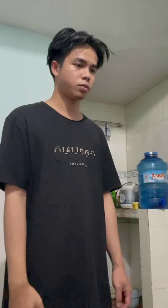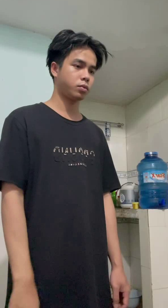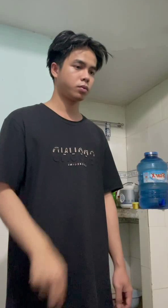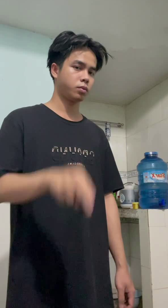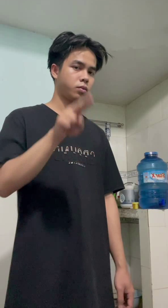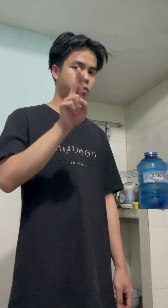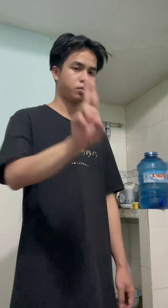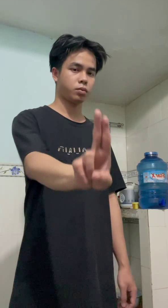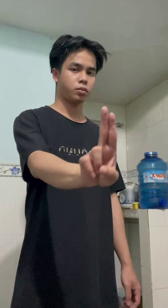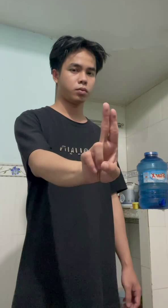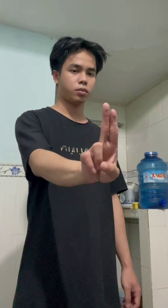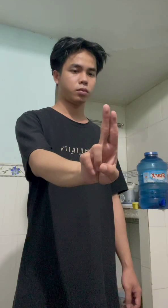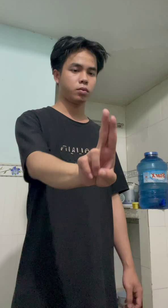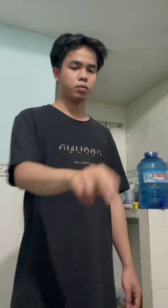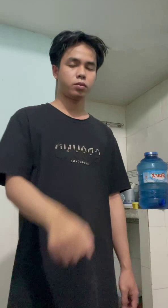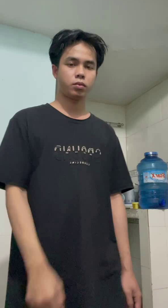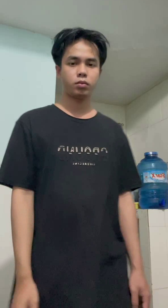u